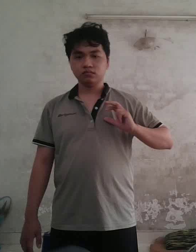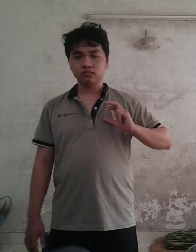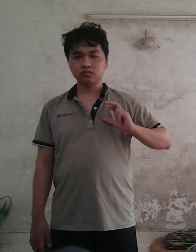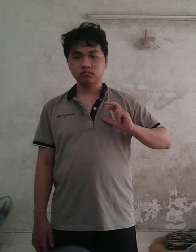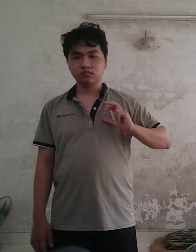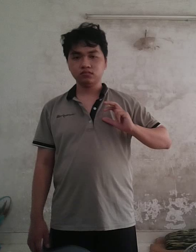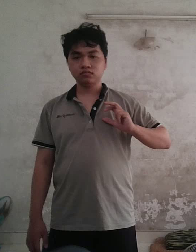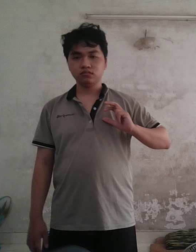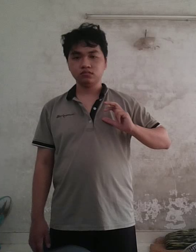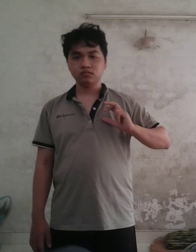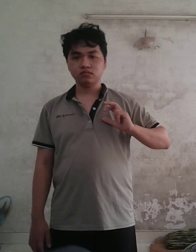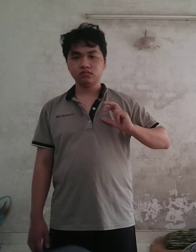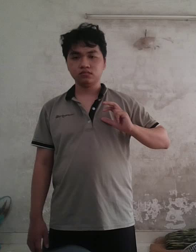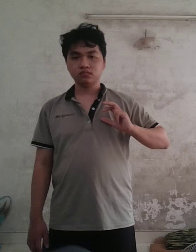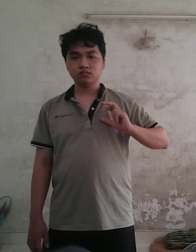giau co